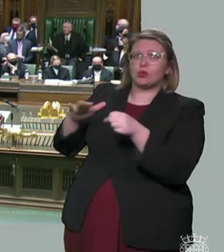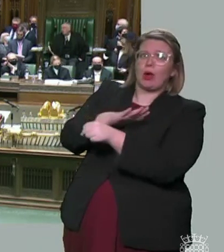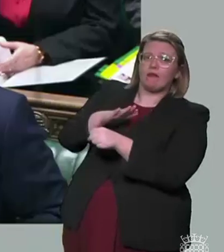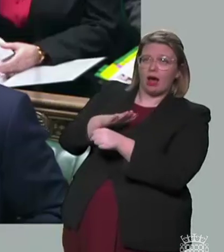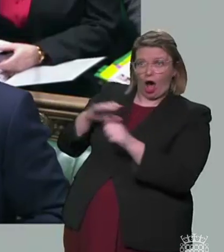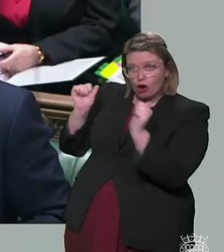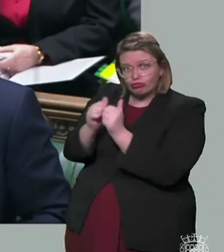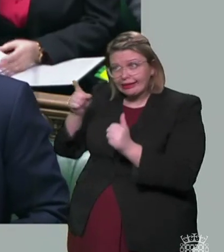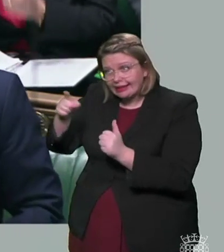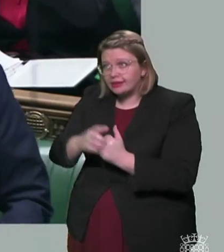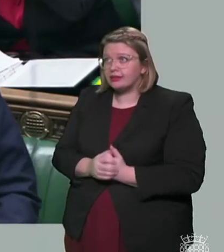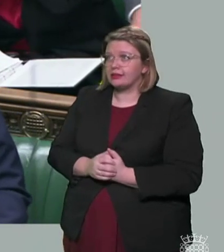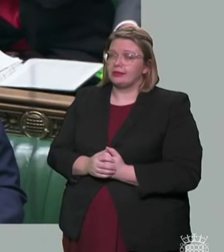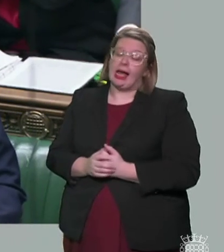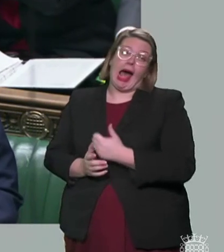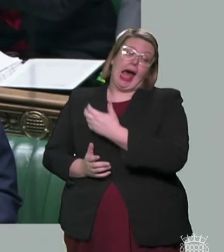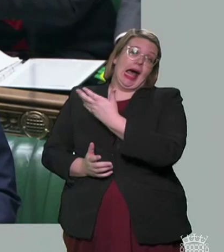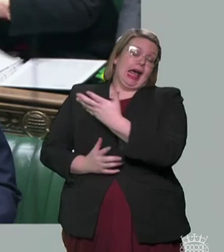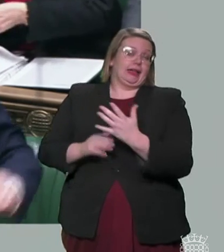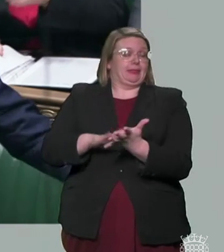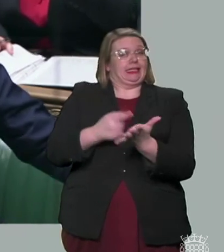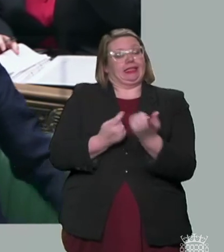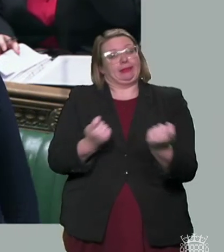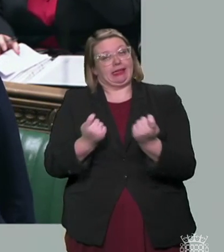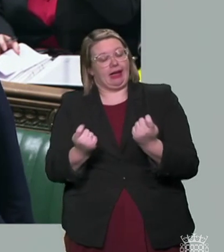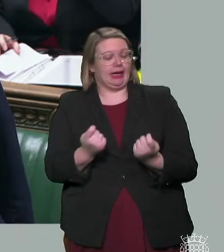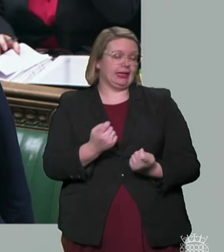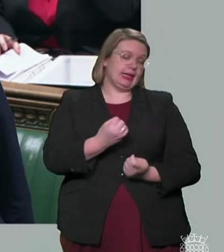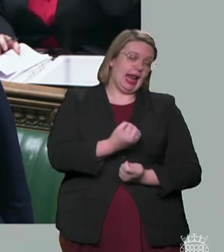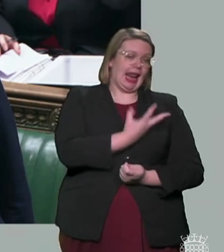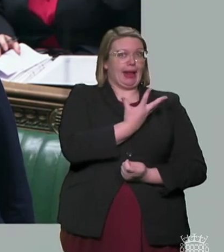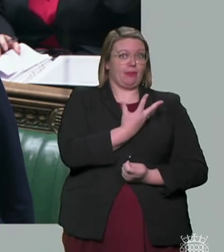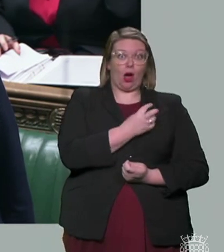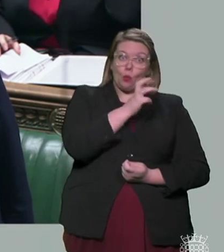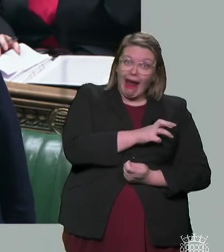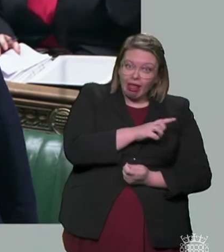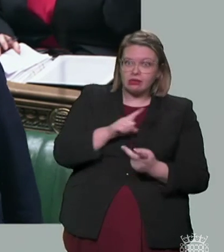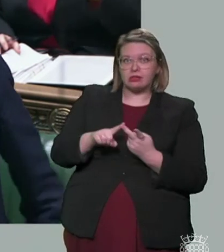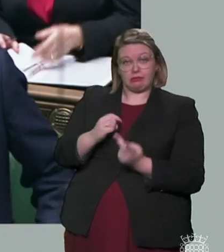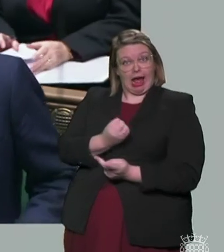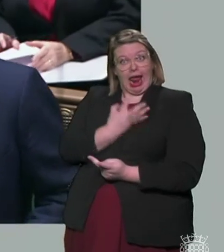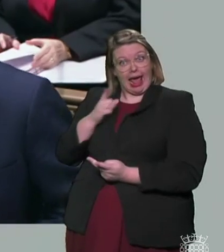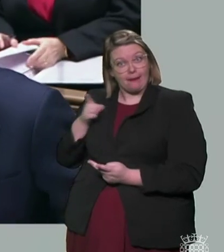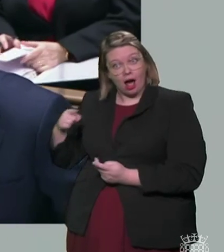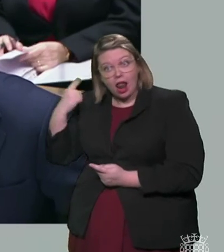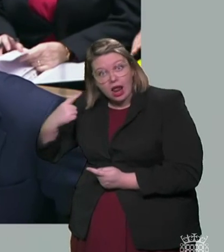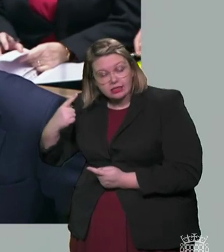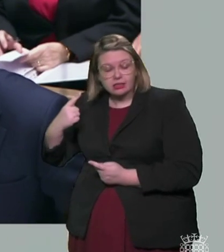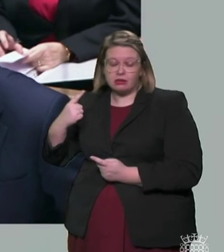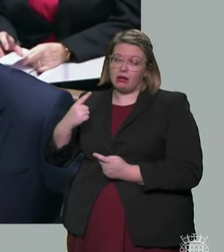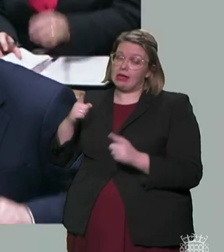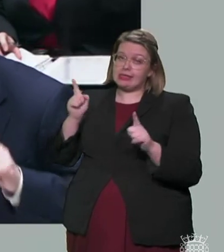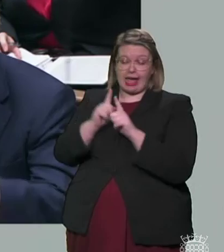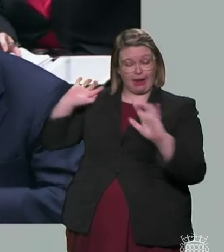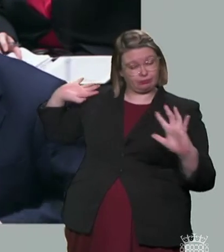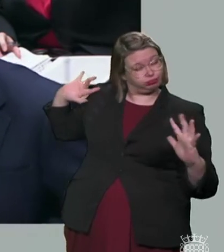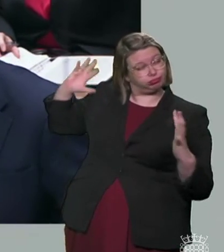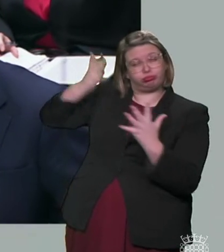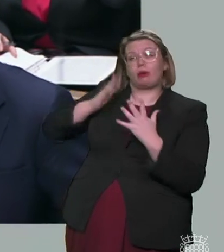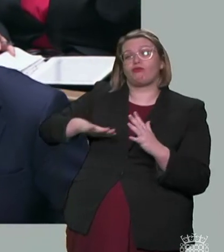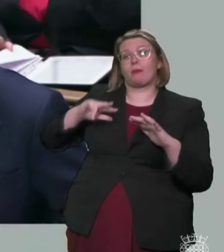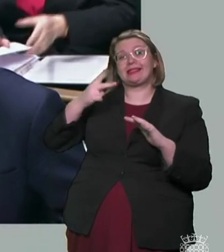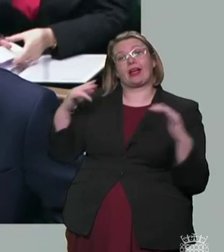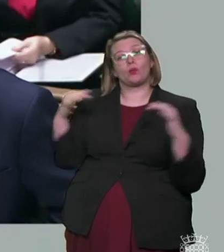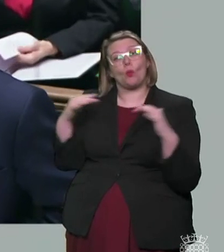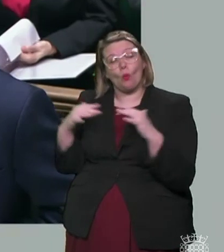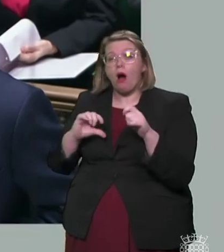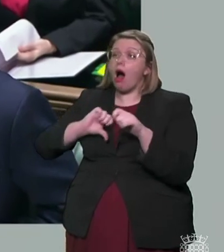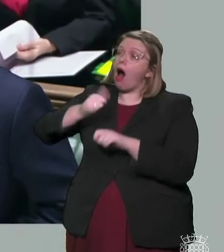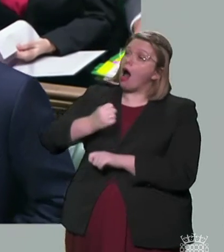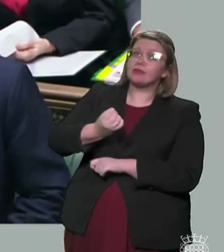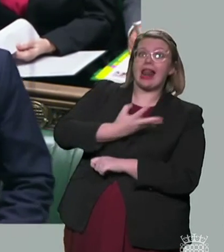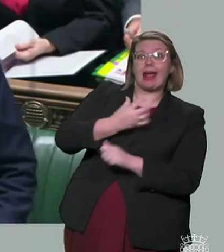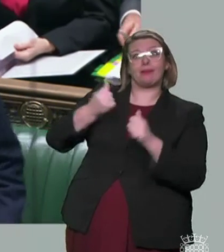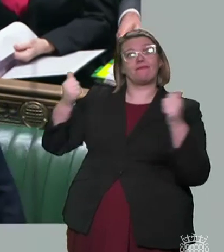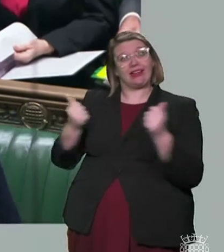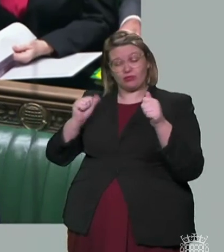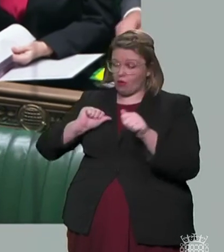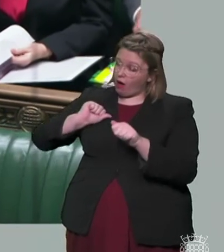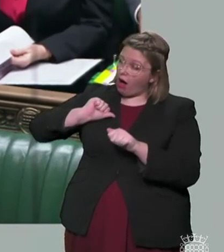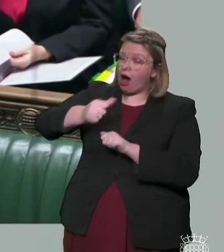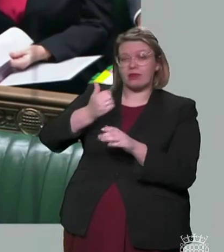It is not just Labour’s record in London or in Wales: every Labour Government in history since the second world war has left office with unemployment higher than when they came in.